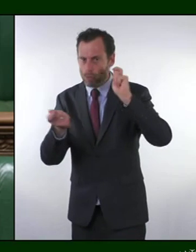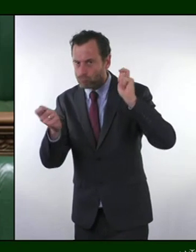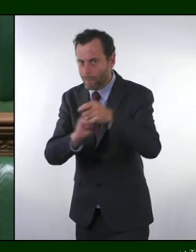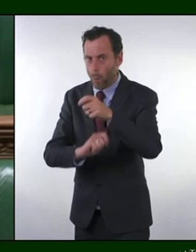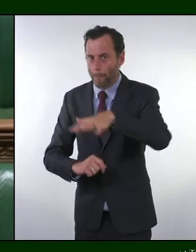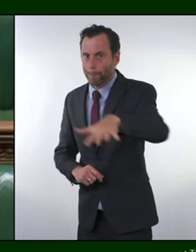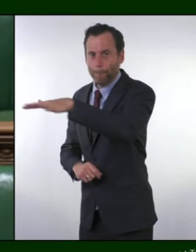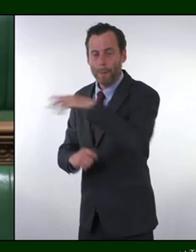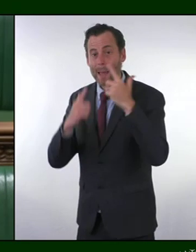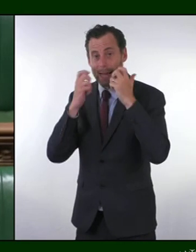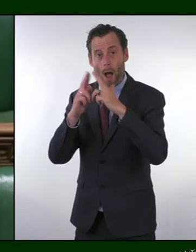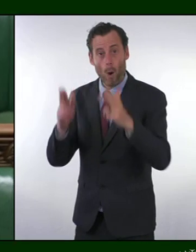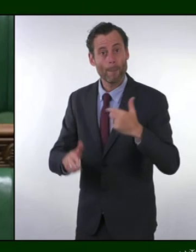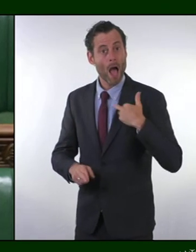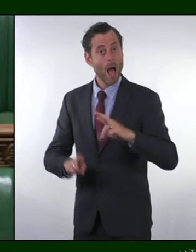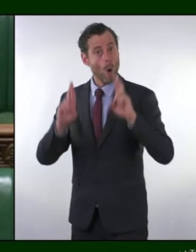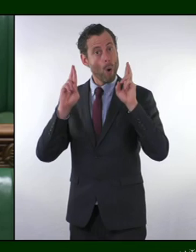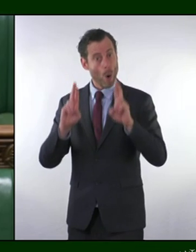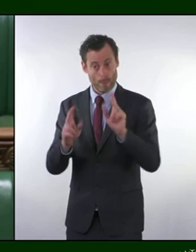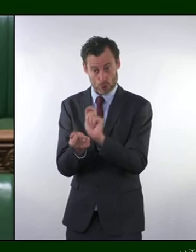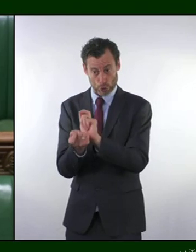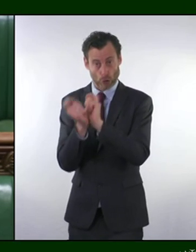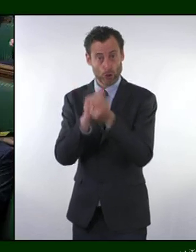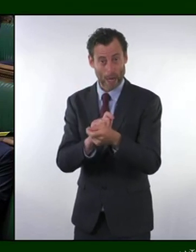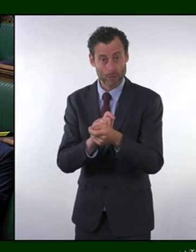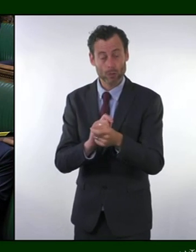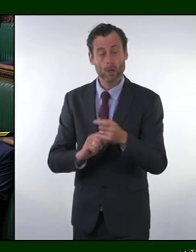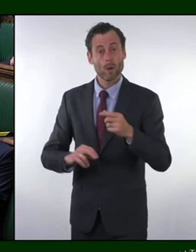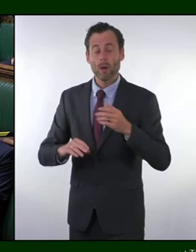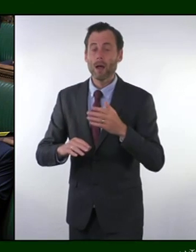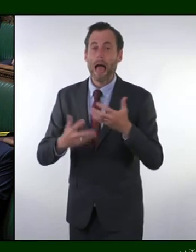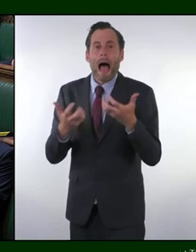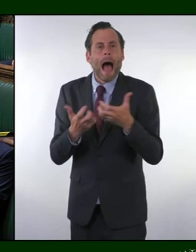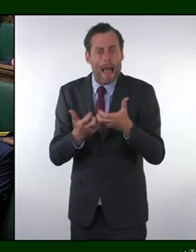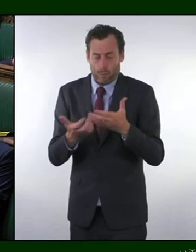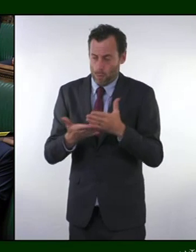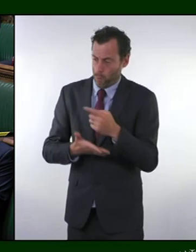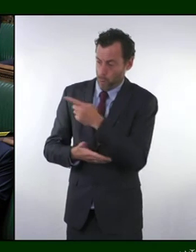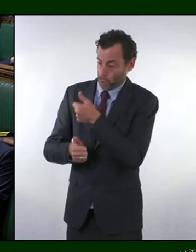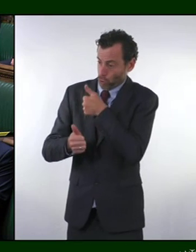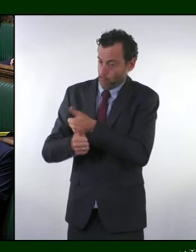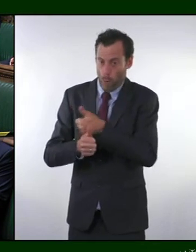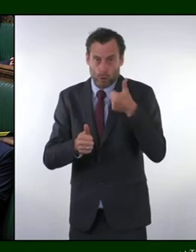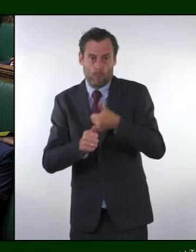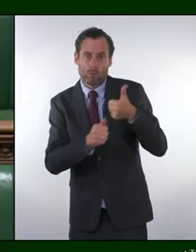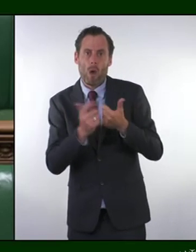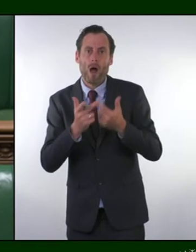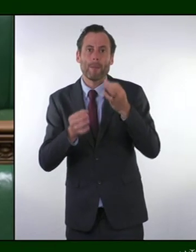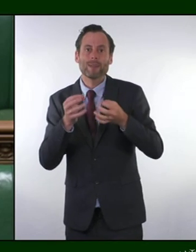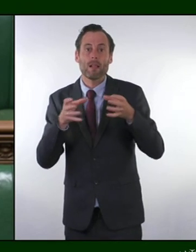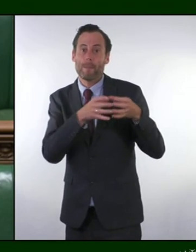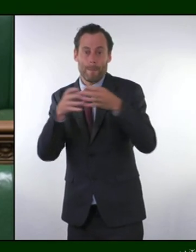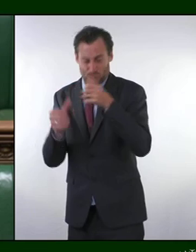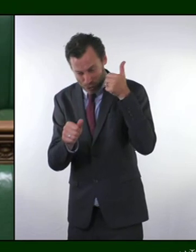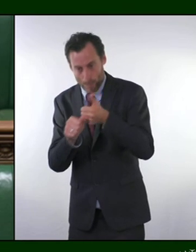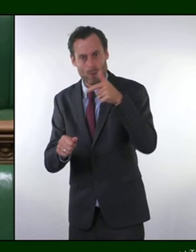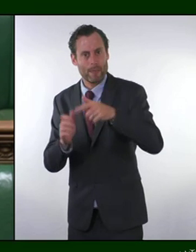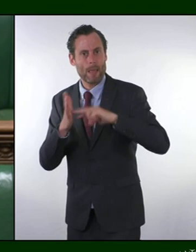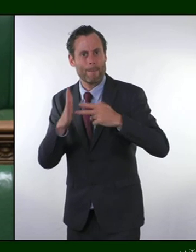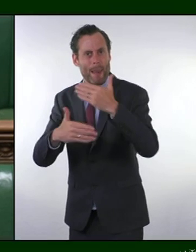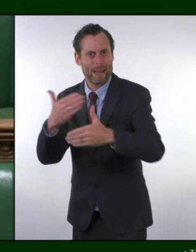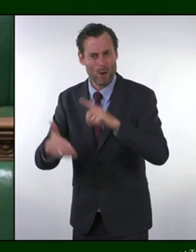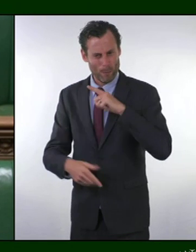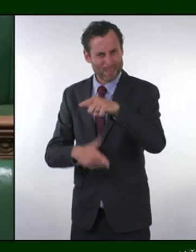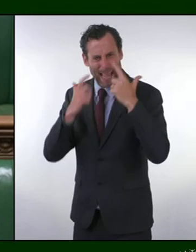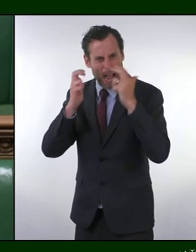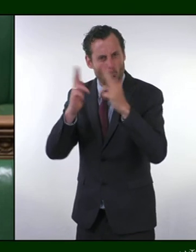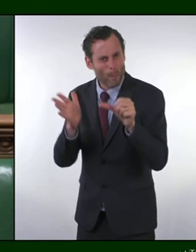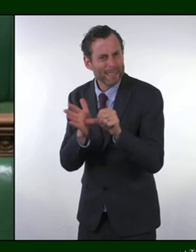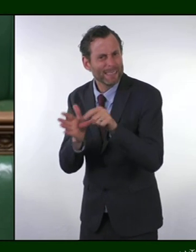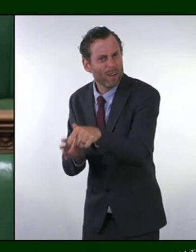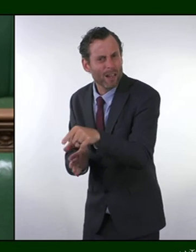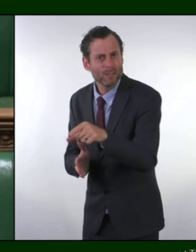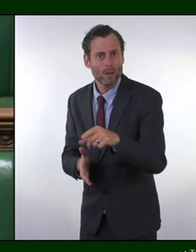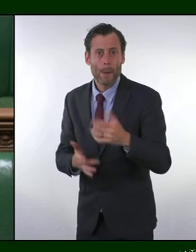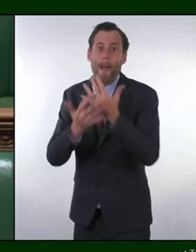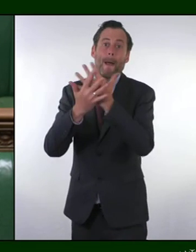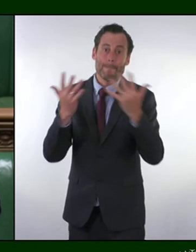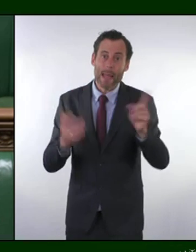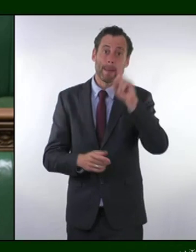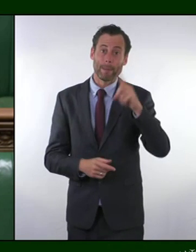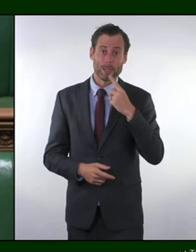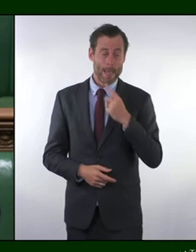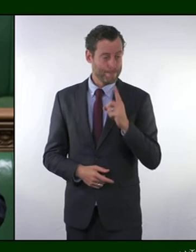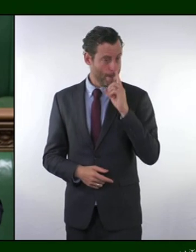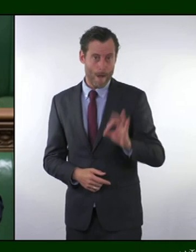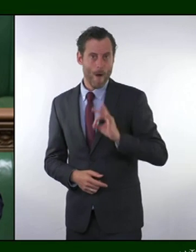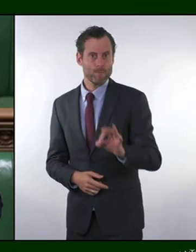I hope, by the way, that we will do it on the basis of cross-party consensus and get a lasting solution to the problems in our care homes and the difficulties many people face in funding the cost of their old age.